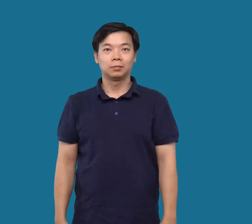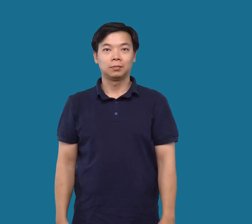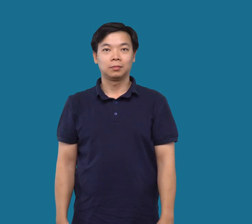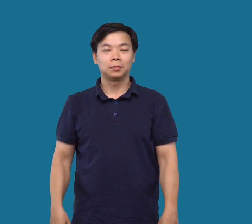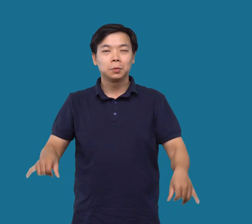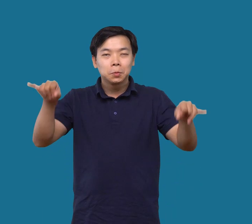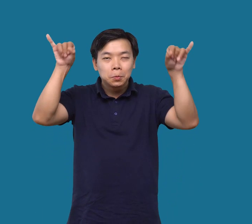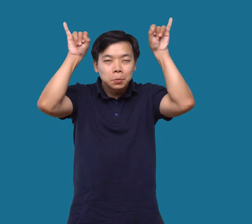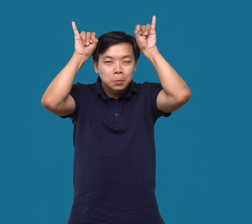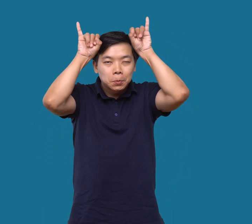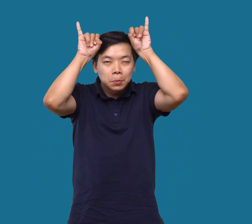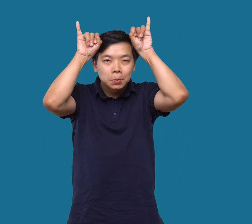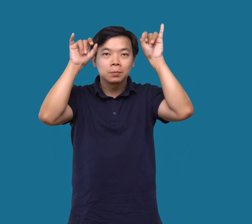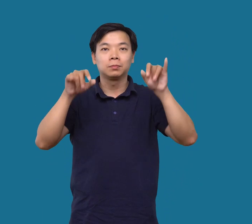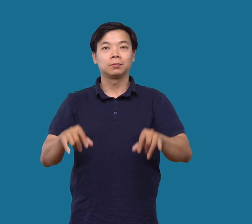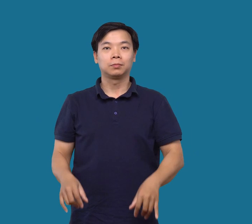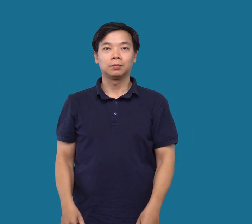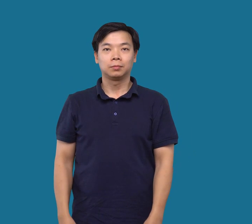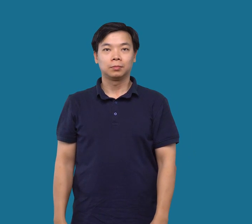nghé